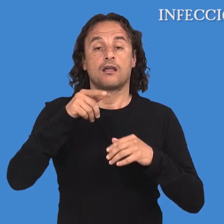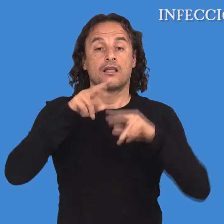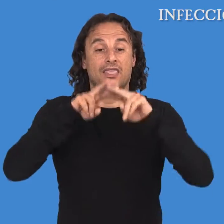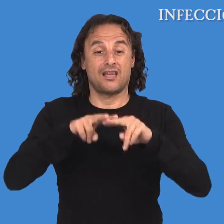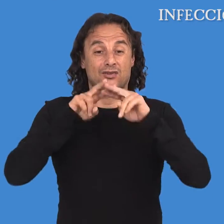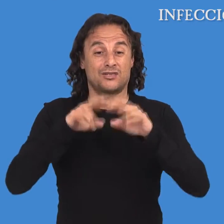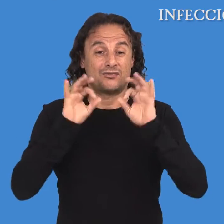revisar